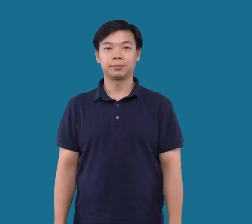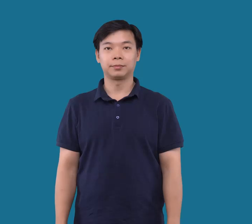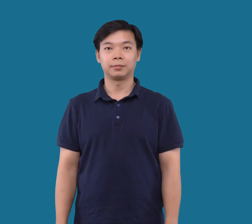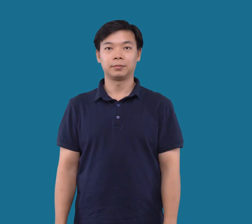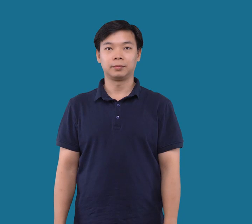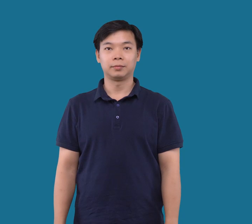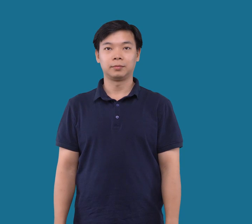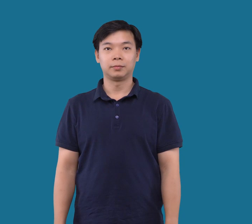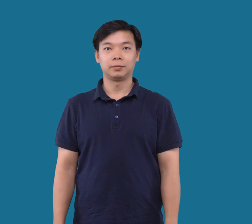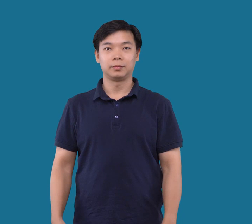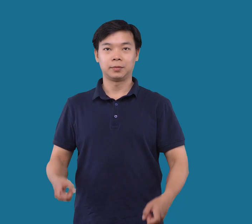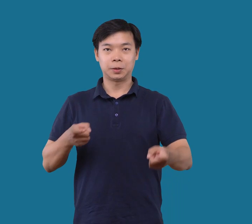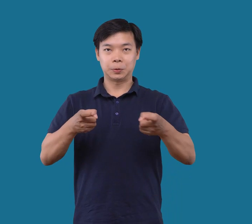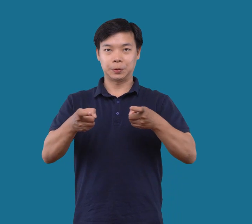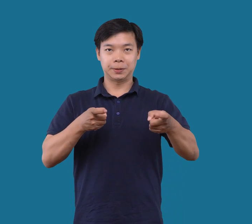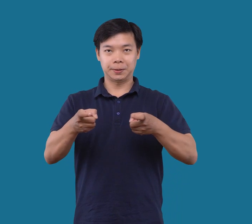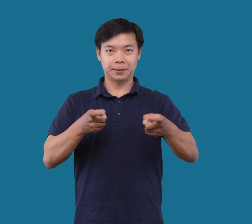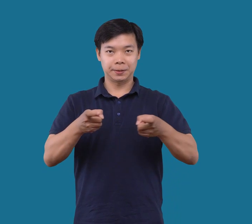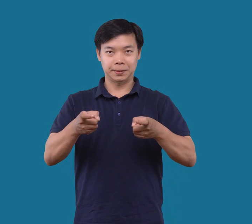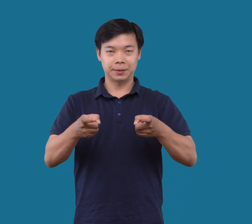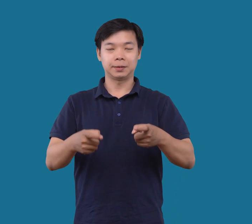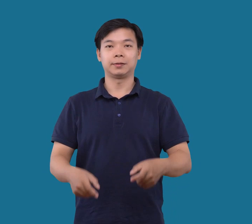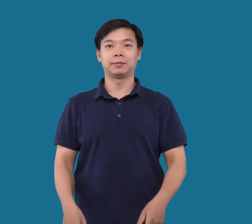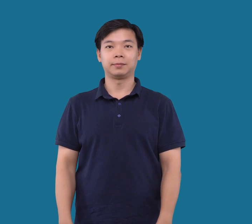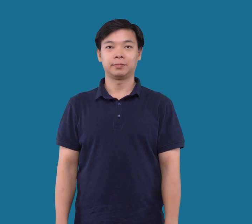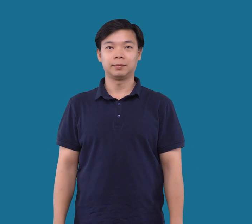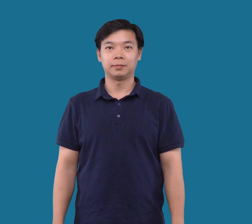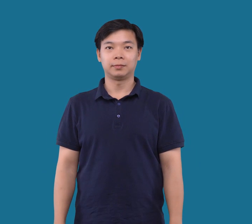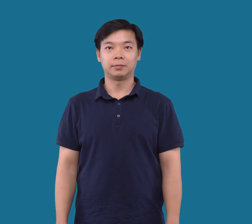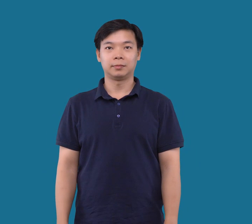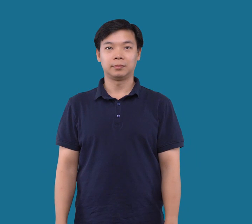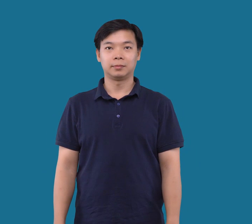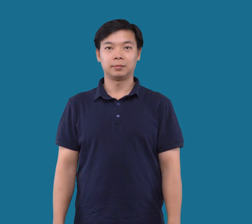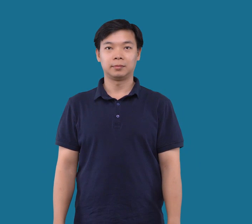điều khiển